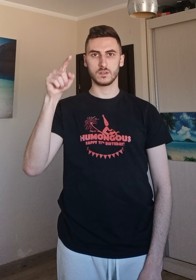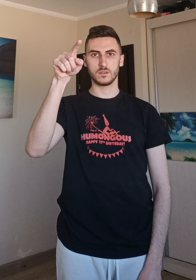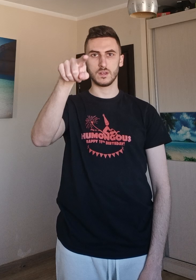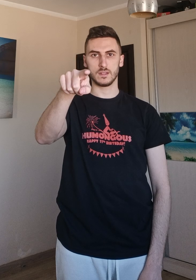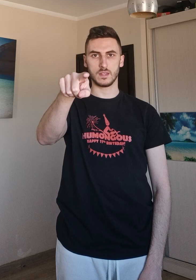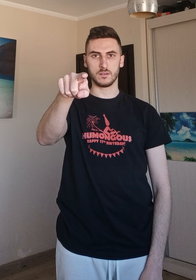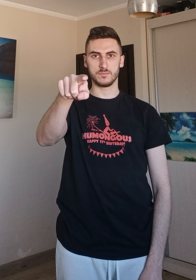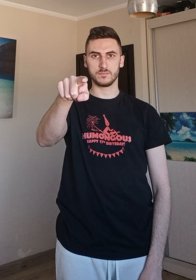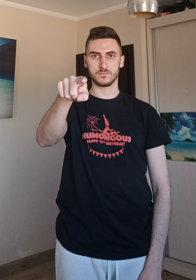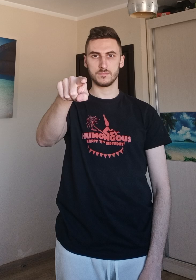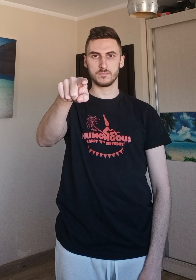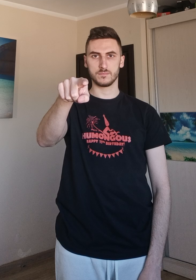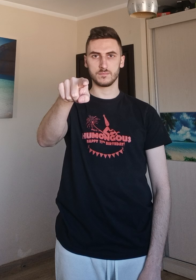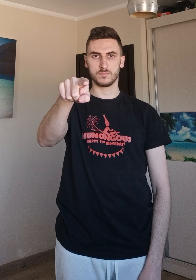אתה